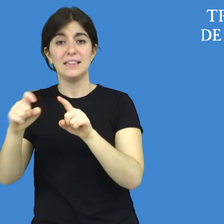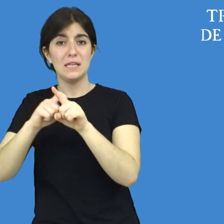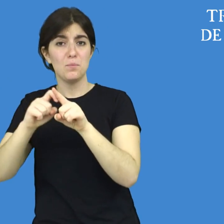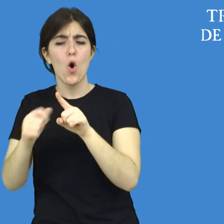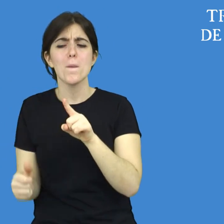tipo